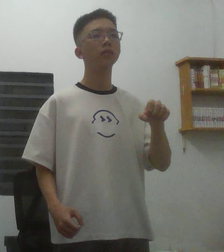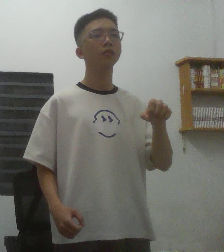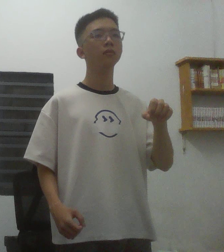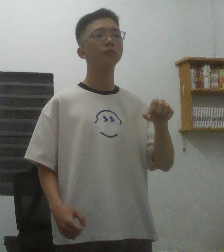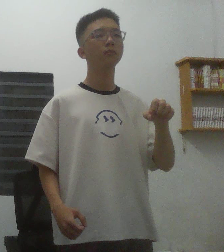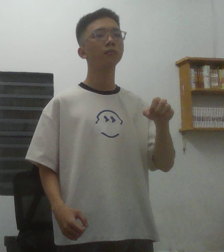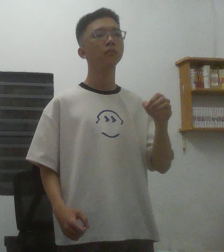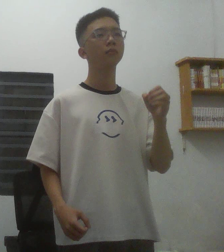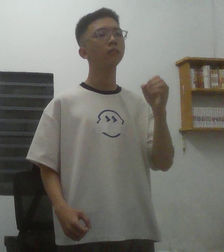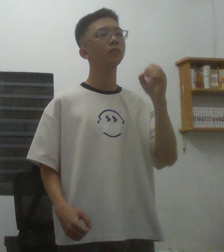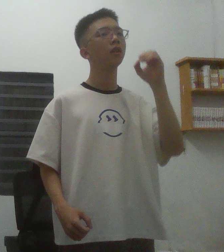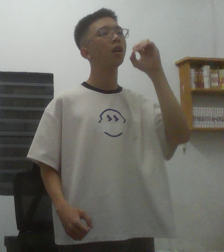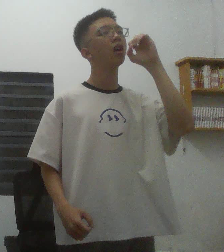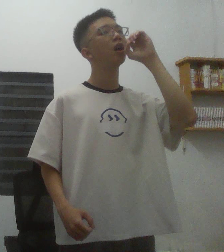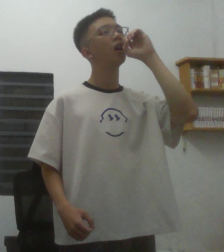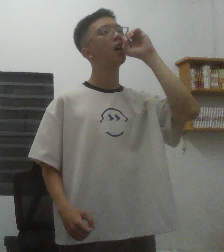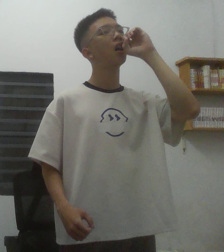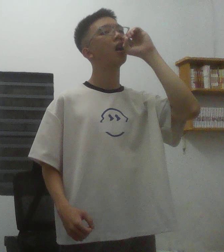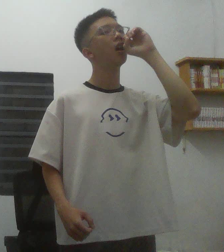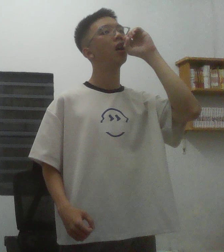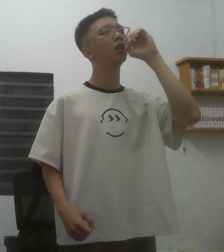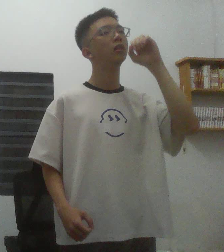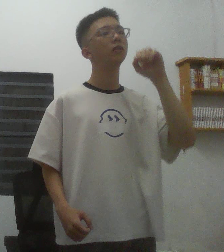uong